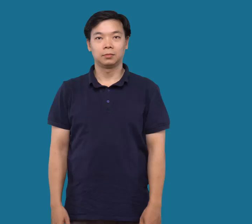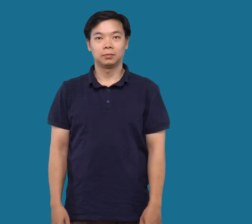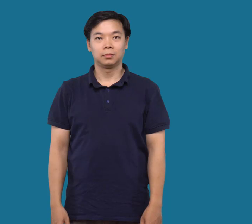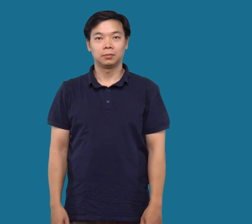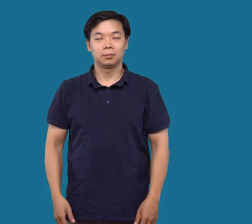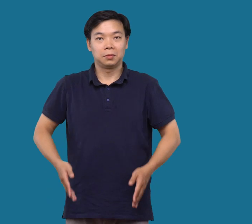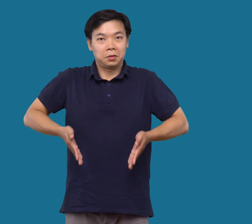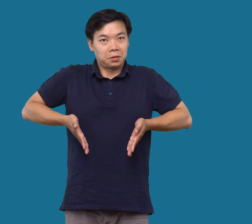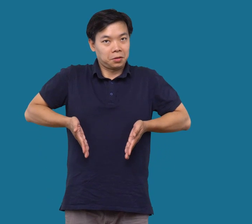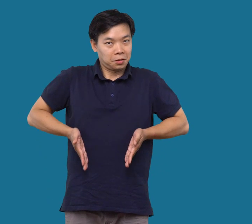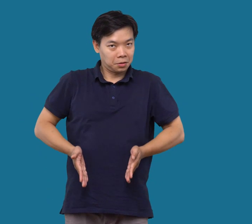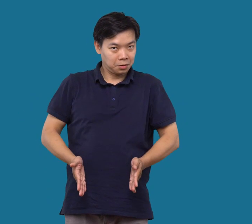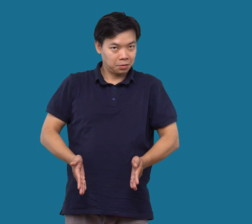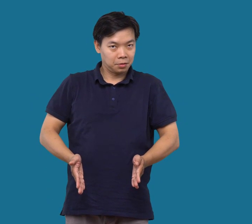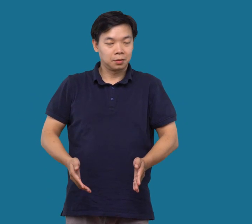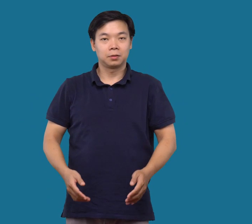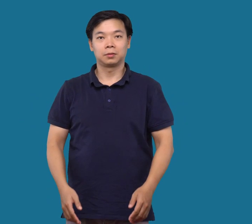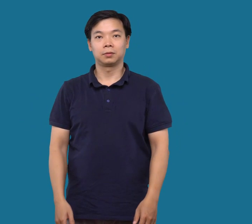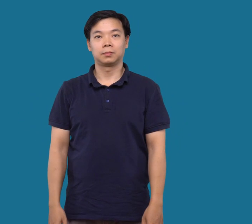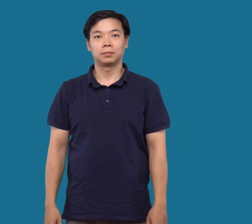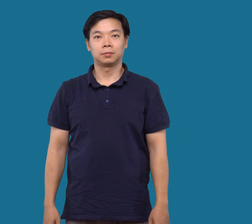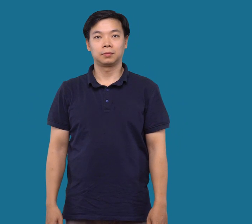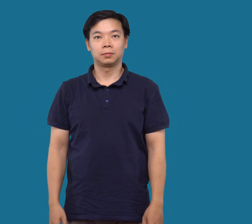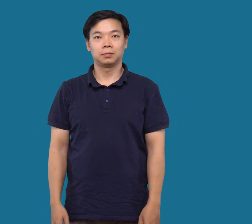sinh đẻ